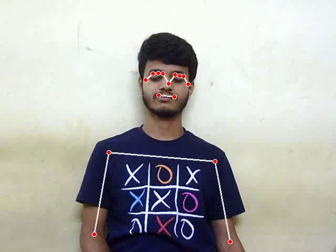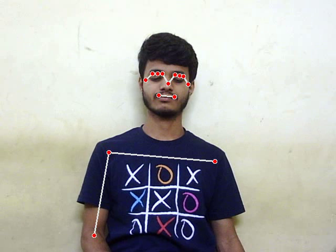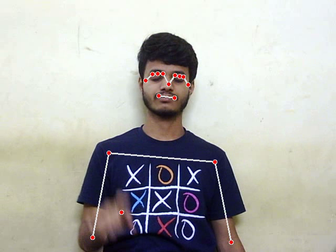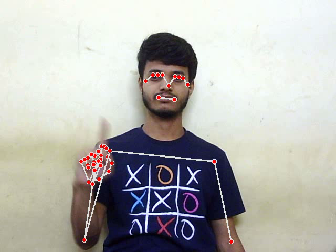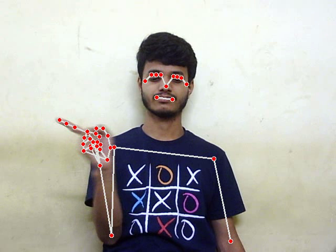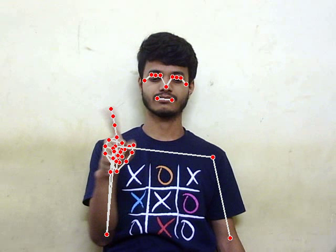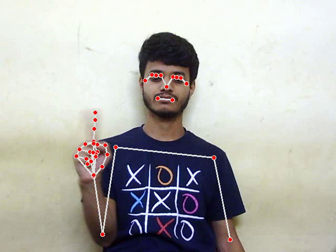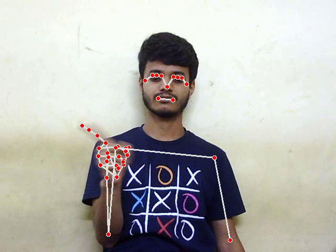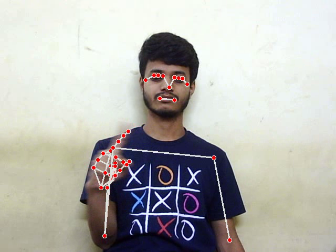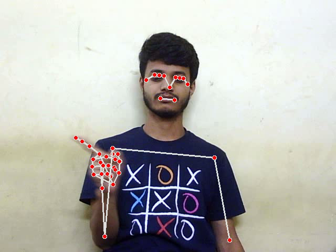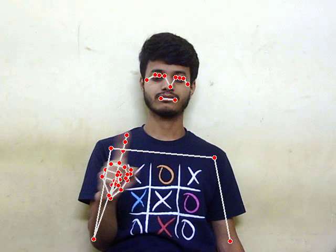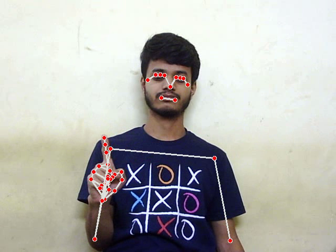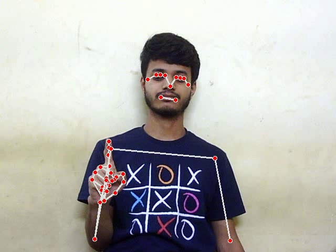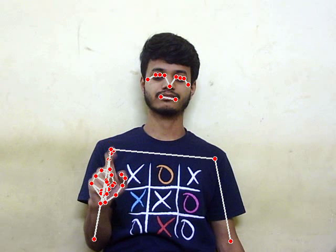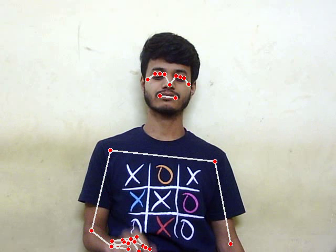where